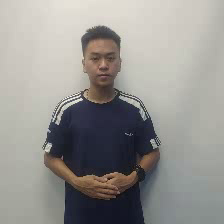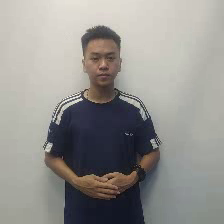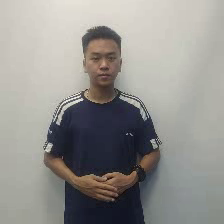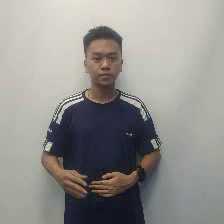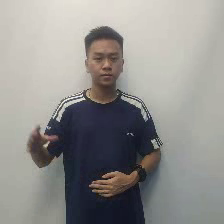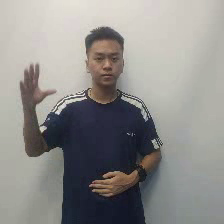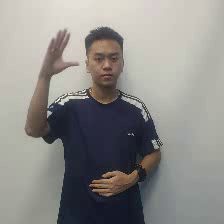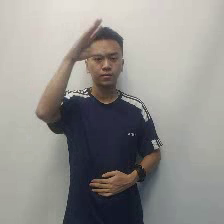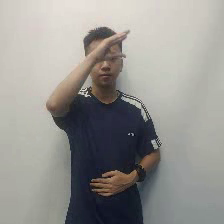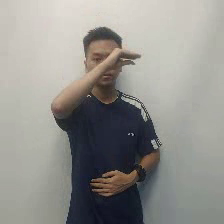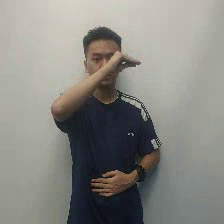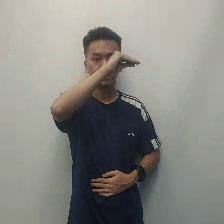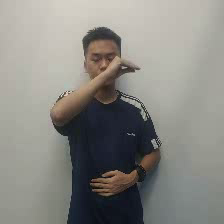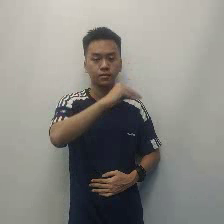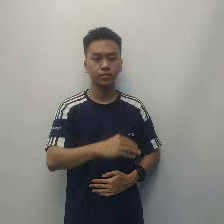Trưa